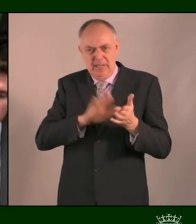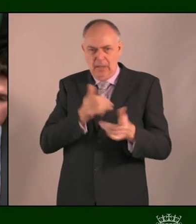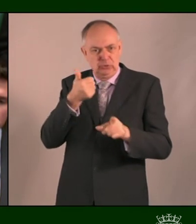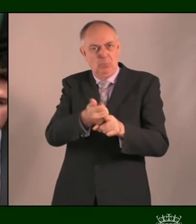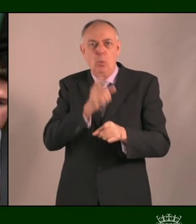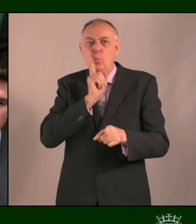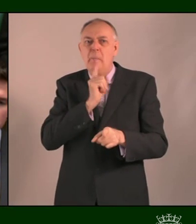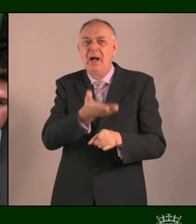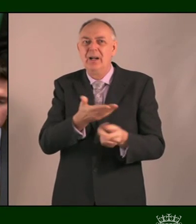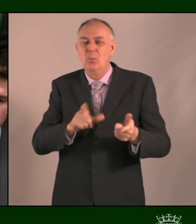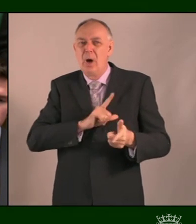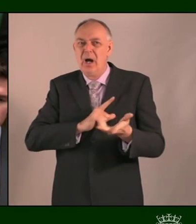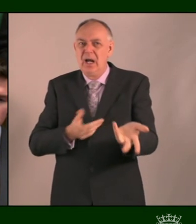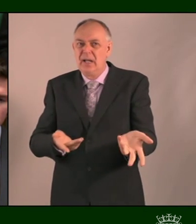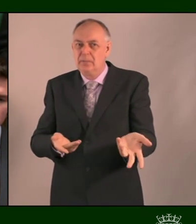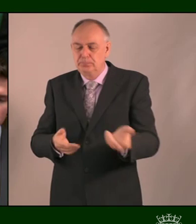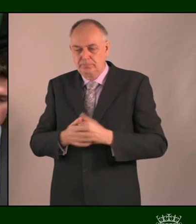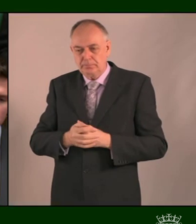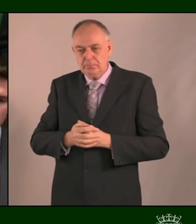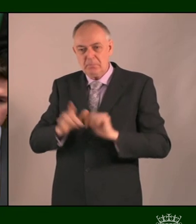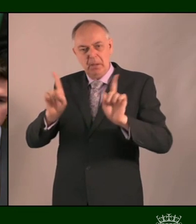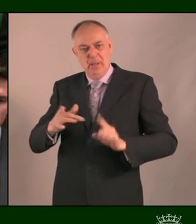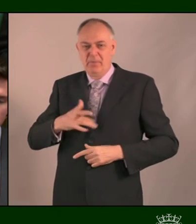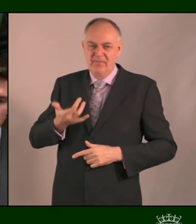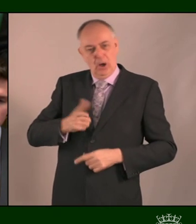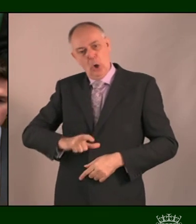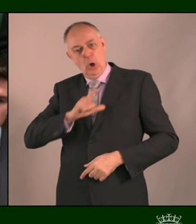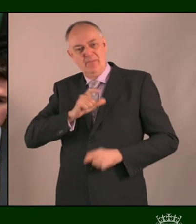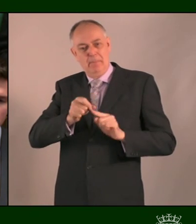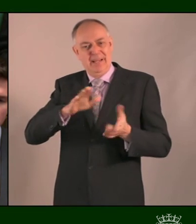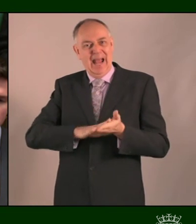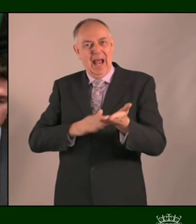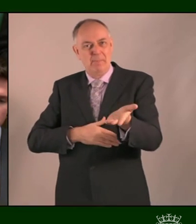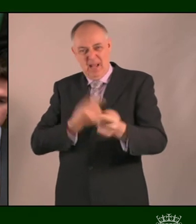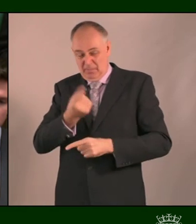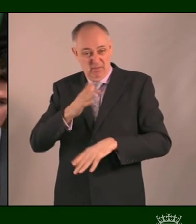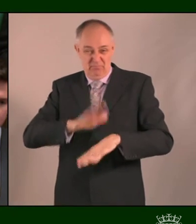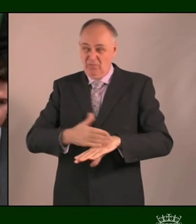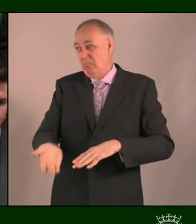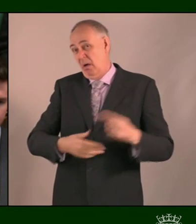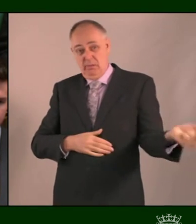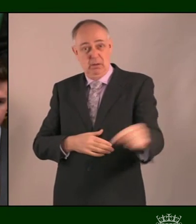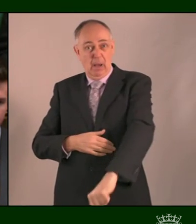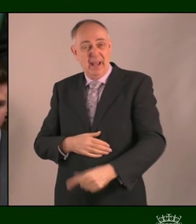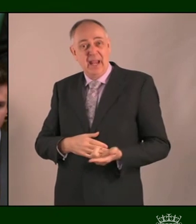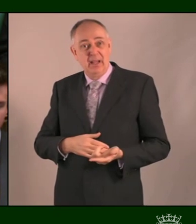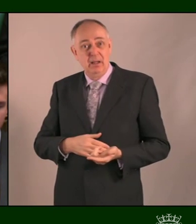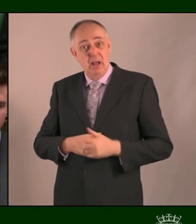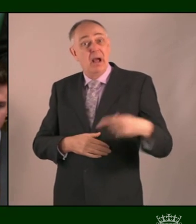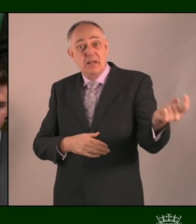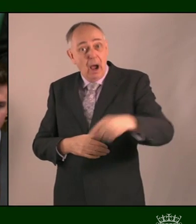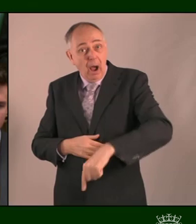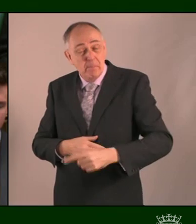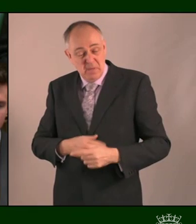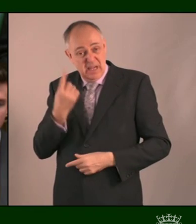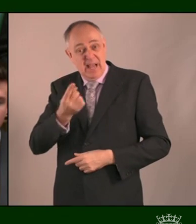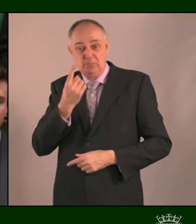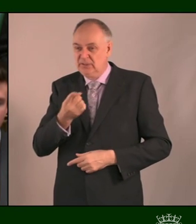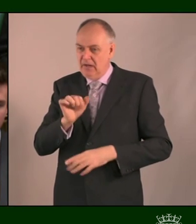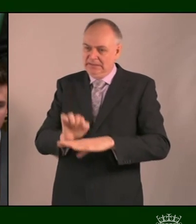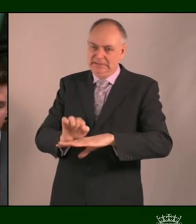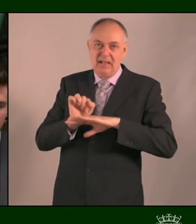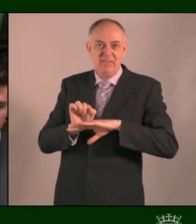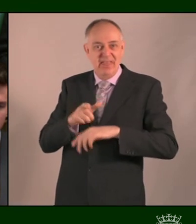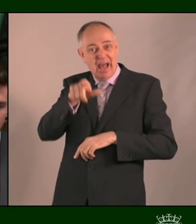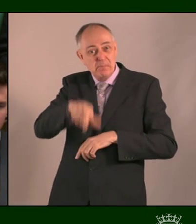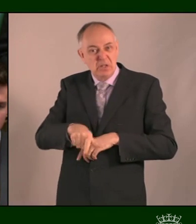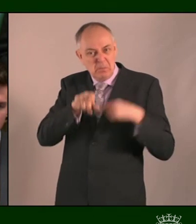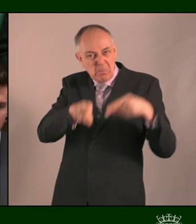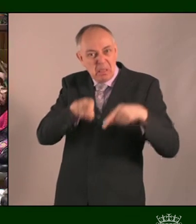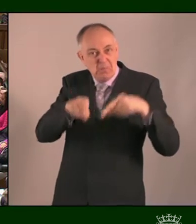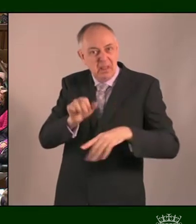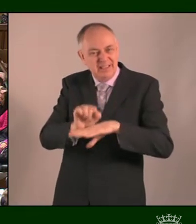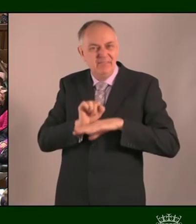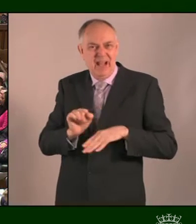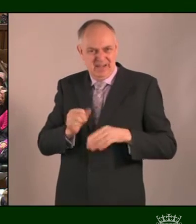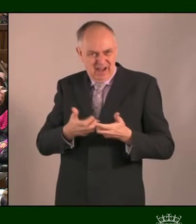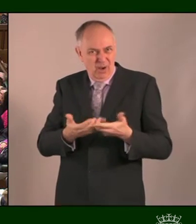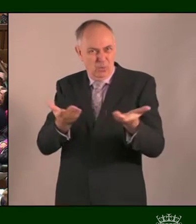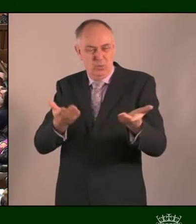How can the people of this country have faith in a Prime Minister who cannot be bothered to turn up and, when he does, has no shame in defending bullying in his own Government?